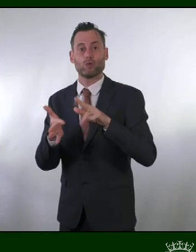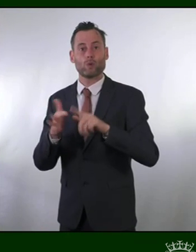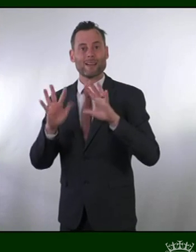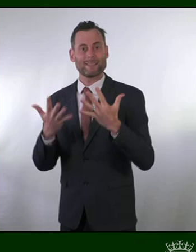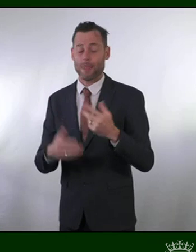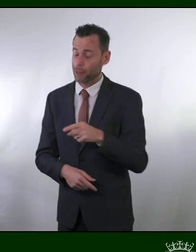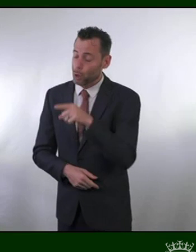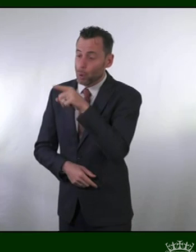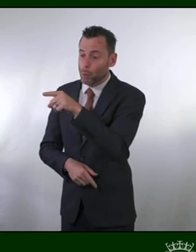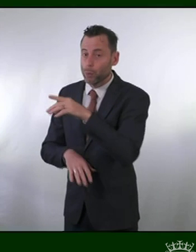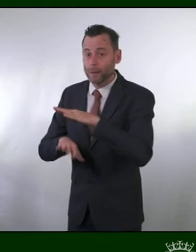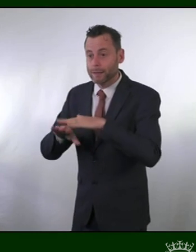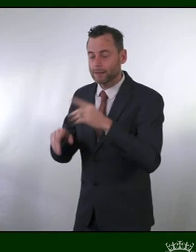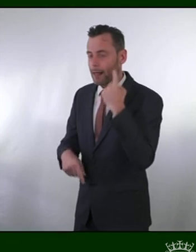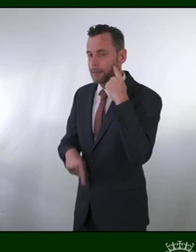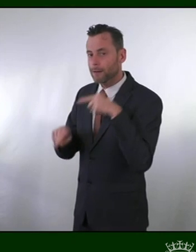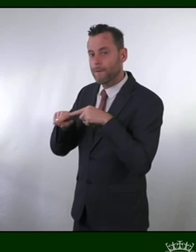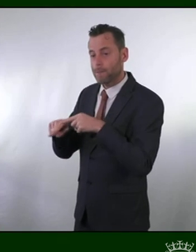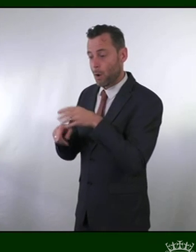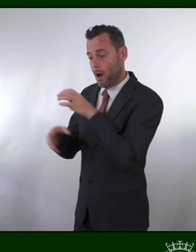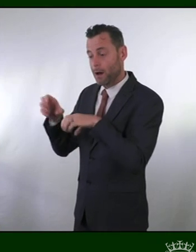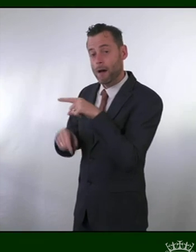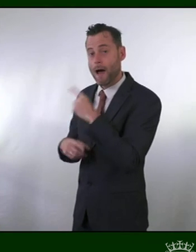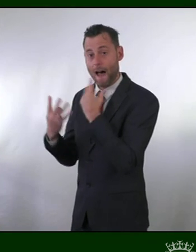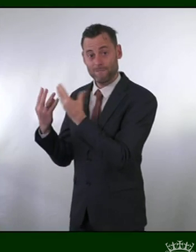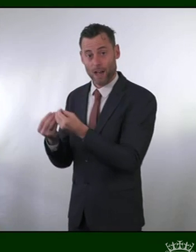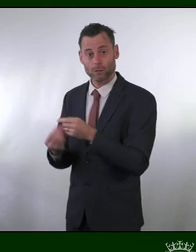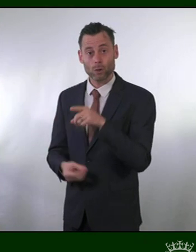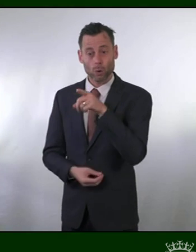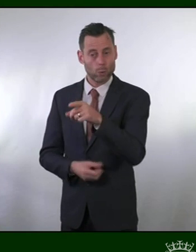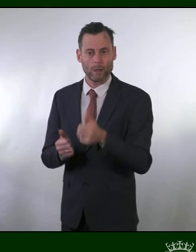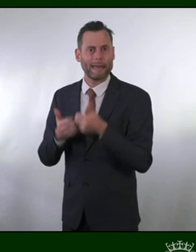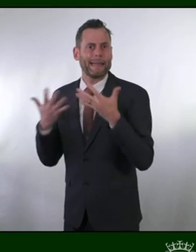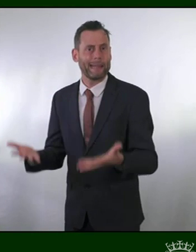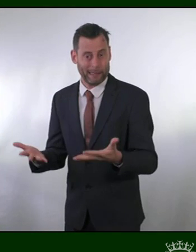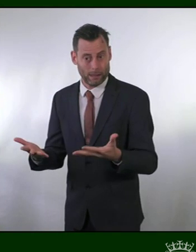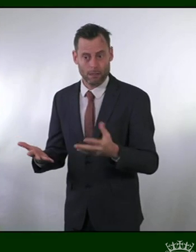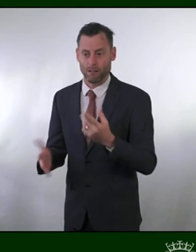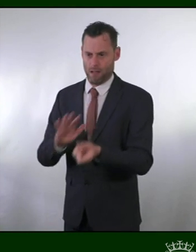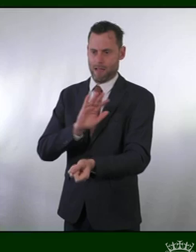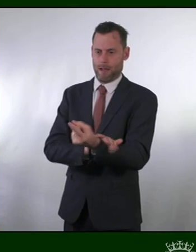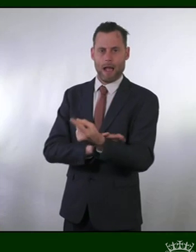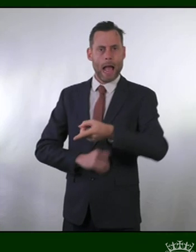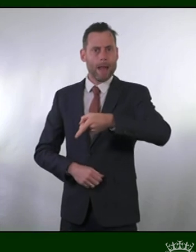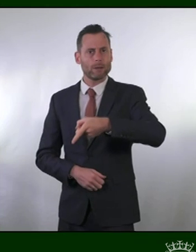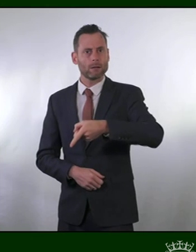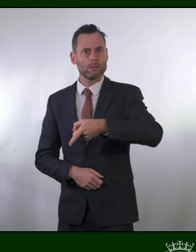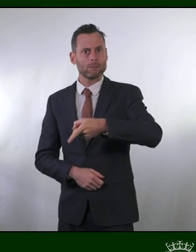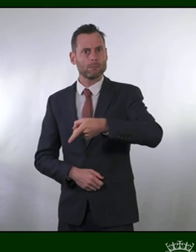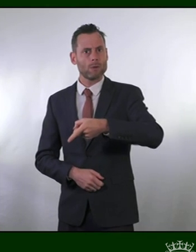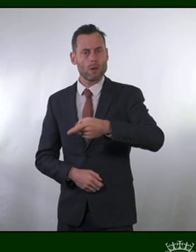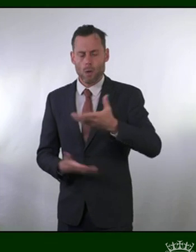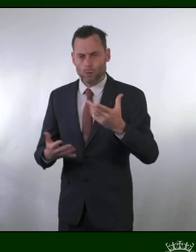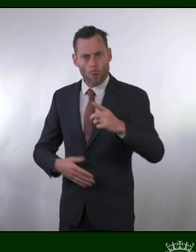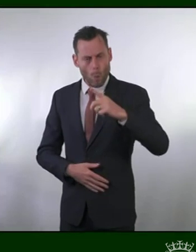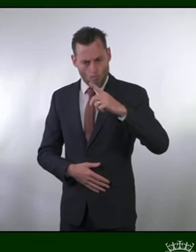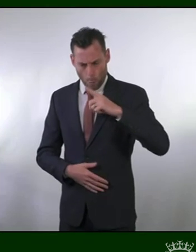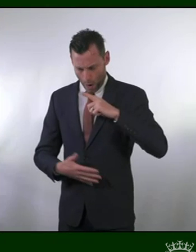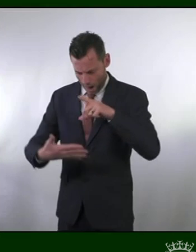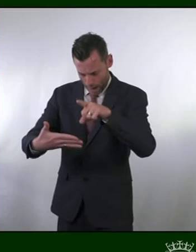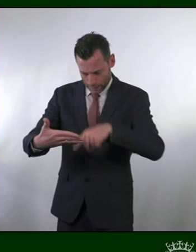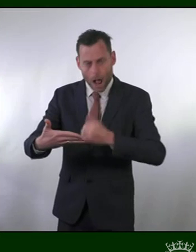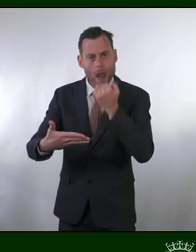SAGE has a clear view on why that is happening. What is the Prime Minister’s view on why these numbers are all heading in the wrong direction?